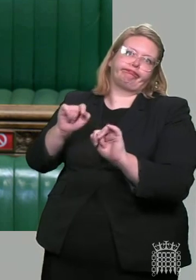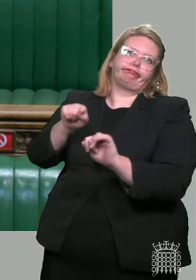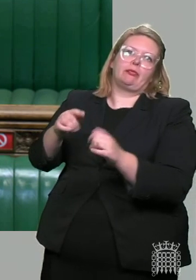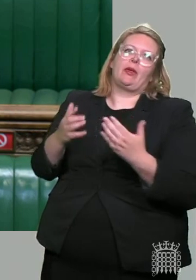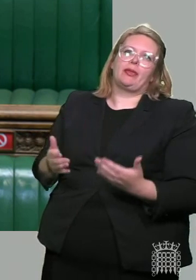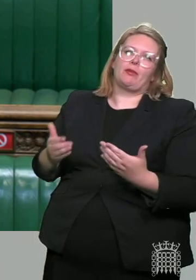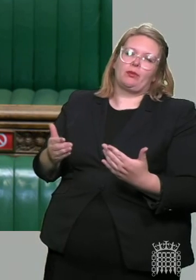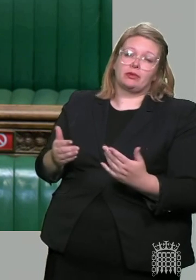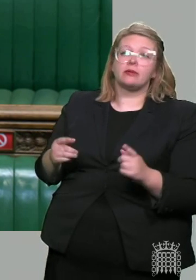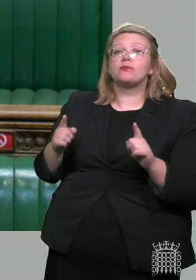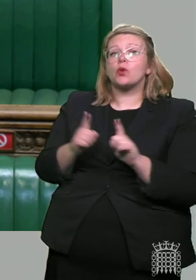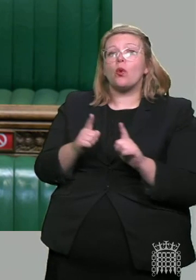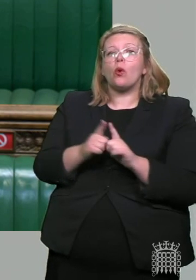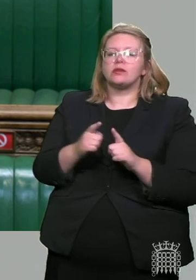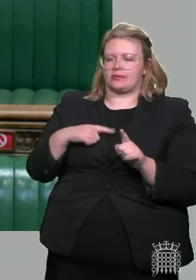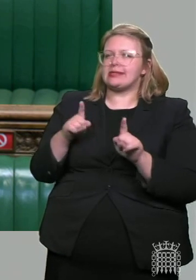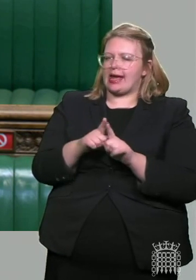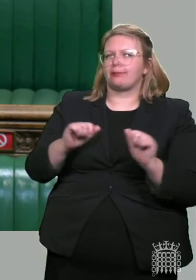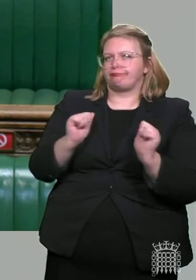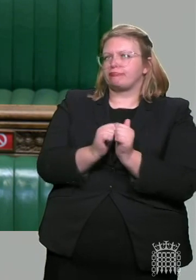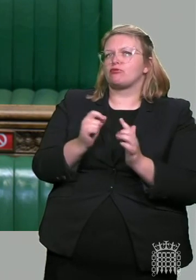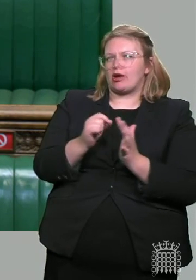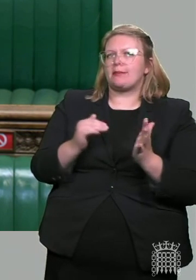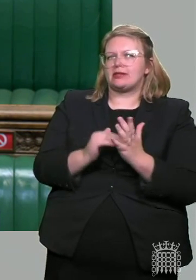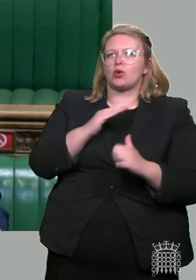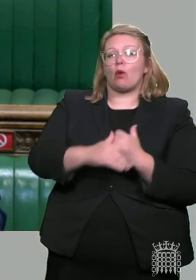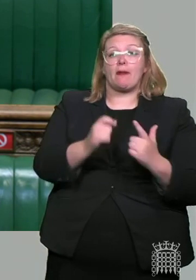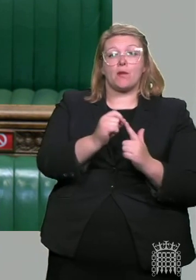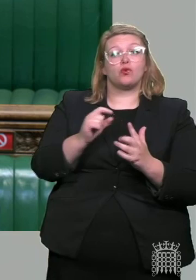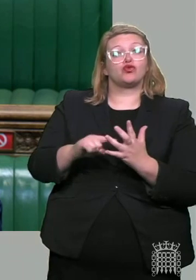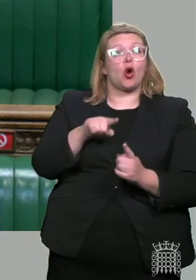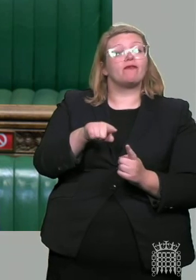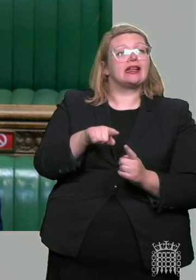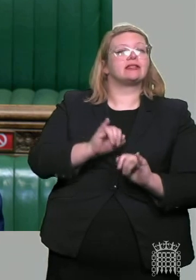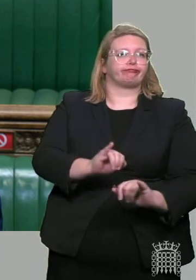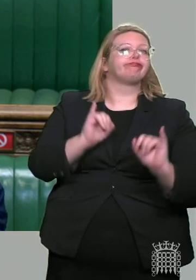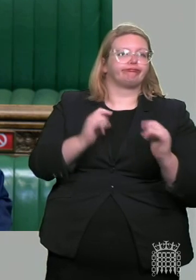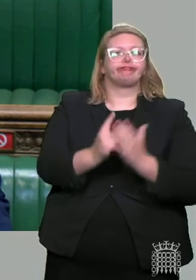I also join the Prime Minister in his remarks about the Post Office case—an ongoing injustice.